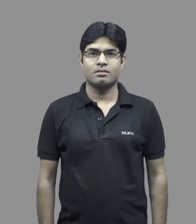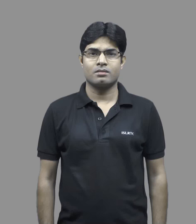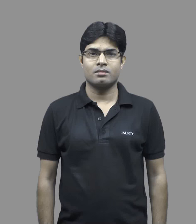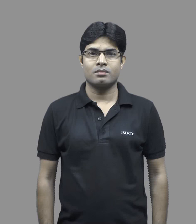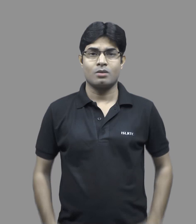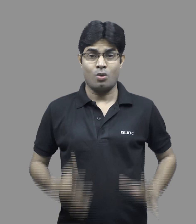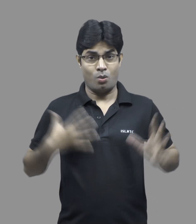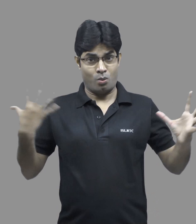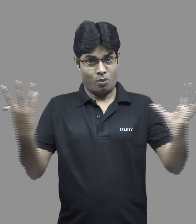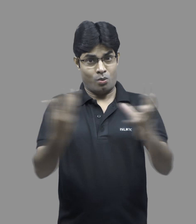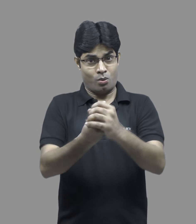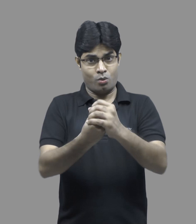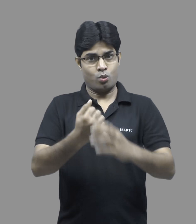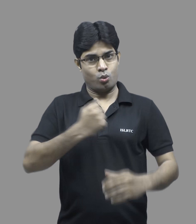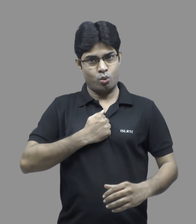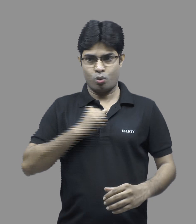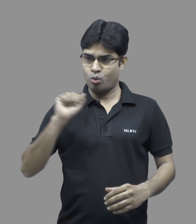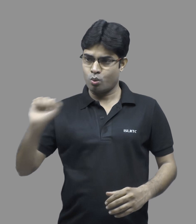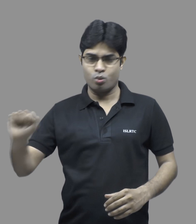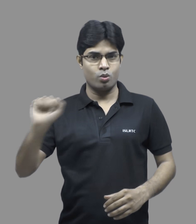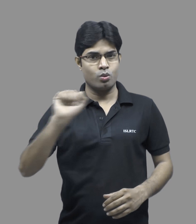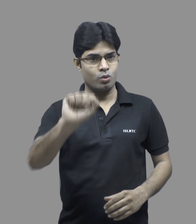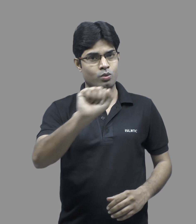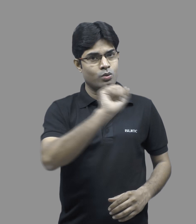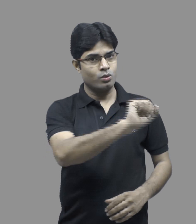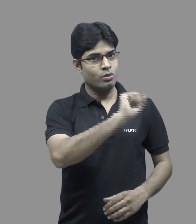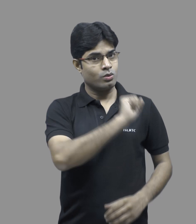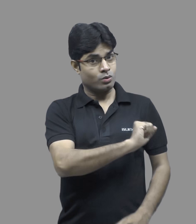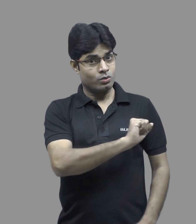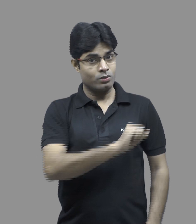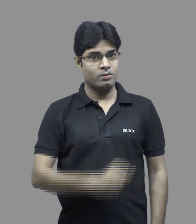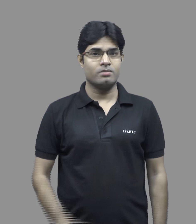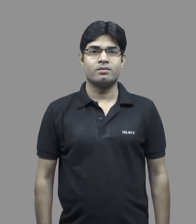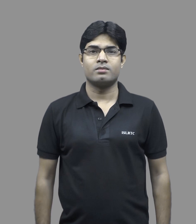Ours